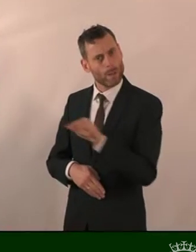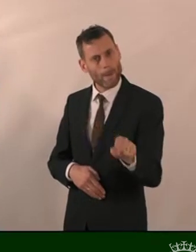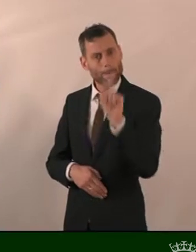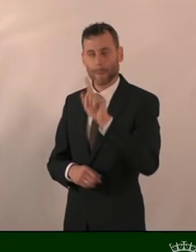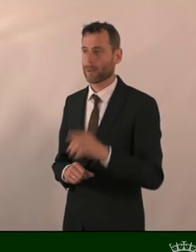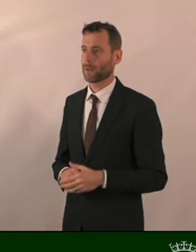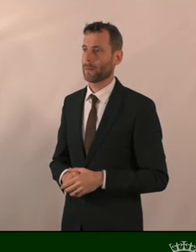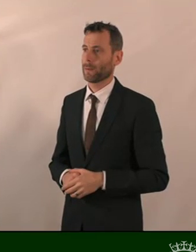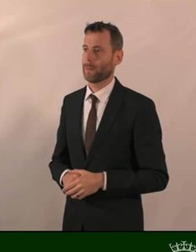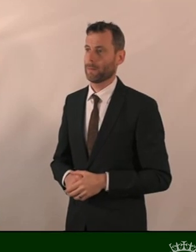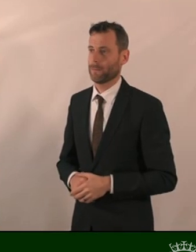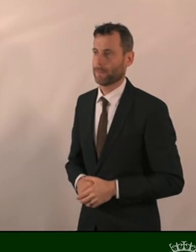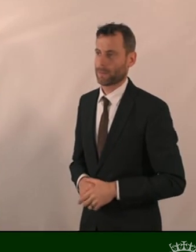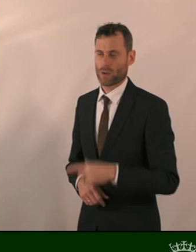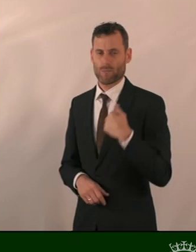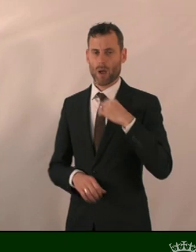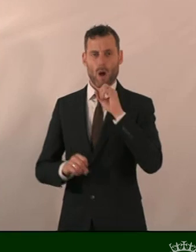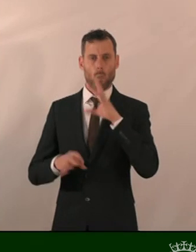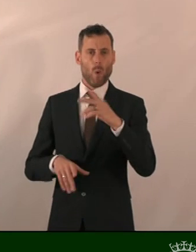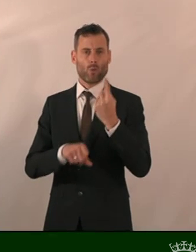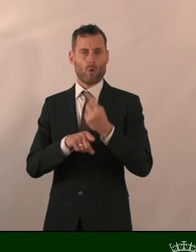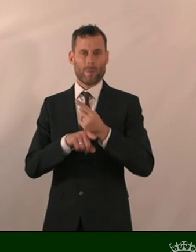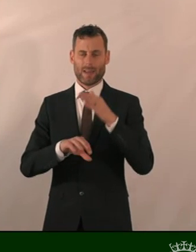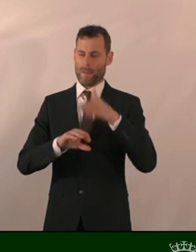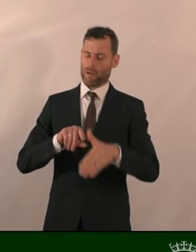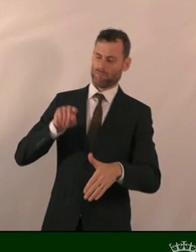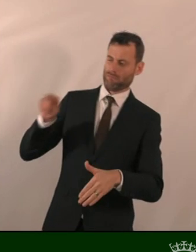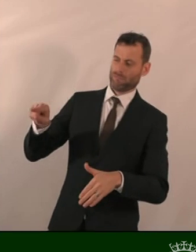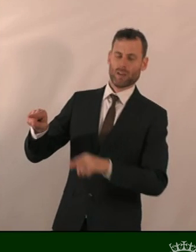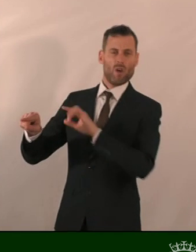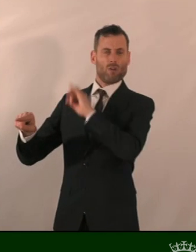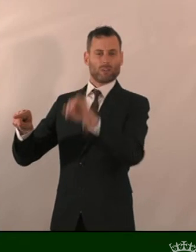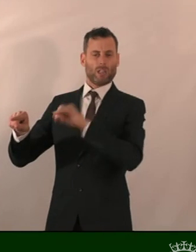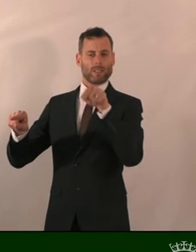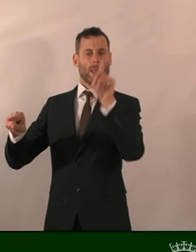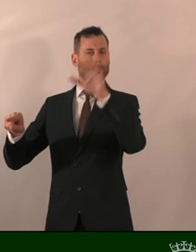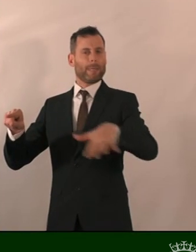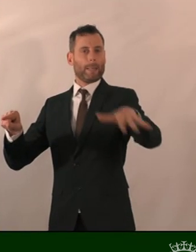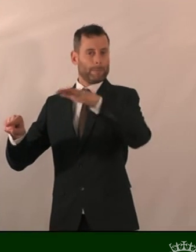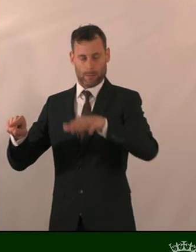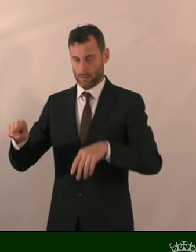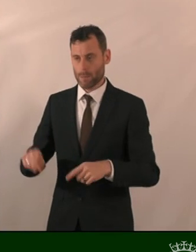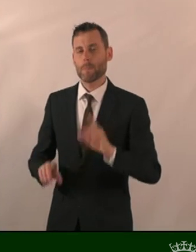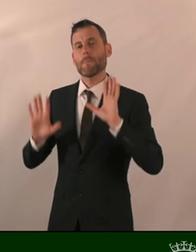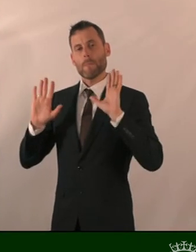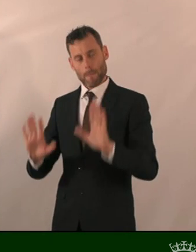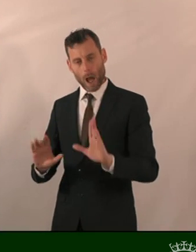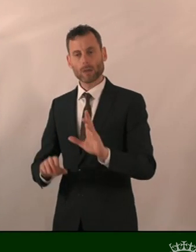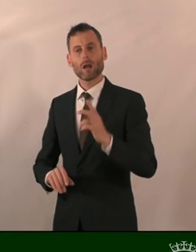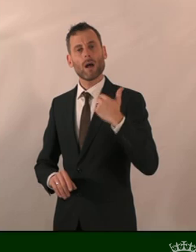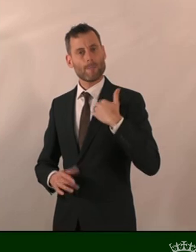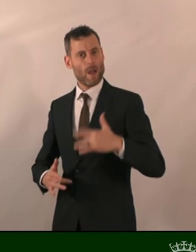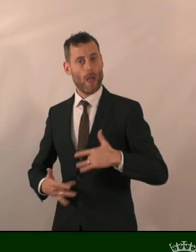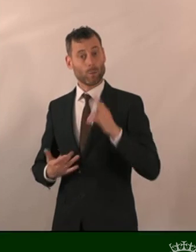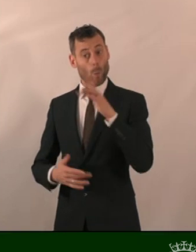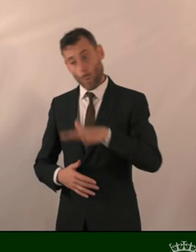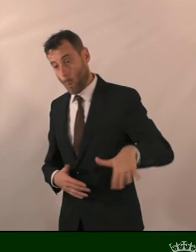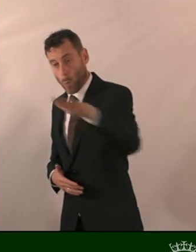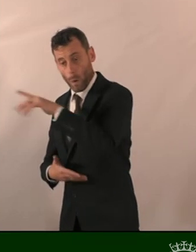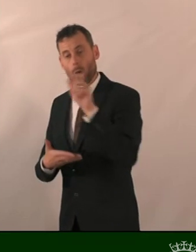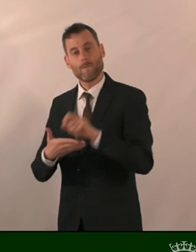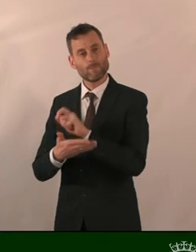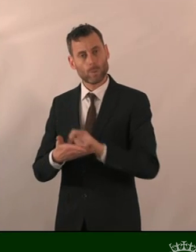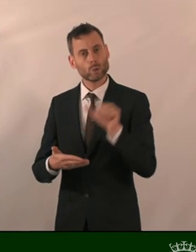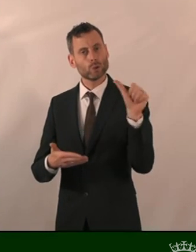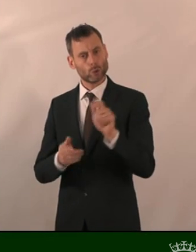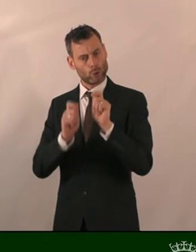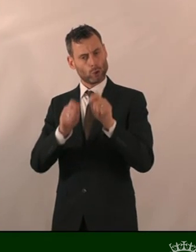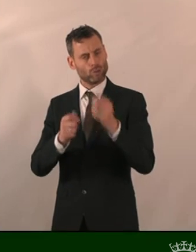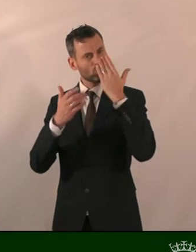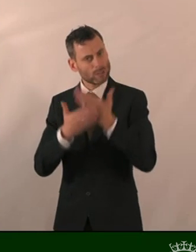I am not going to comment on the vituperation that is meted out by the Opposition party, but what I will say is that all voters should be treated with respect and with humility.